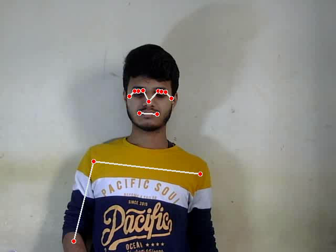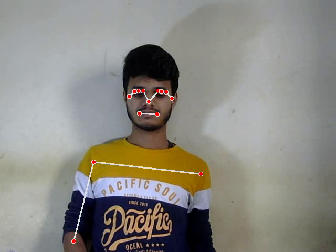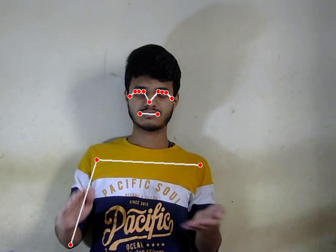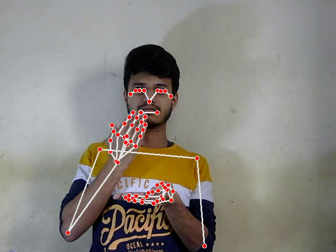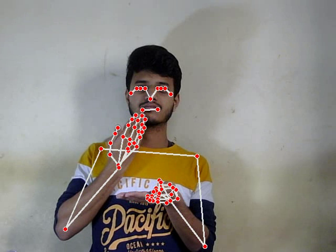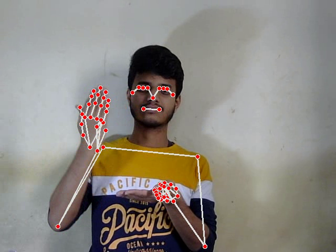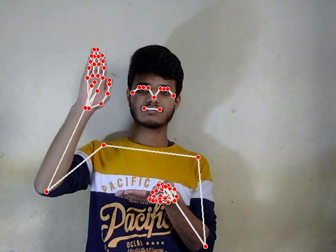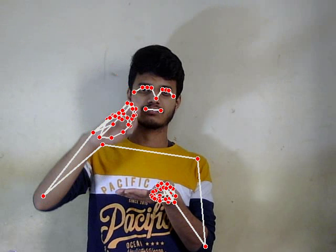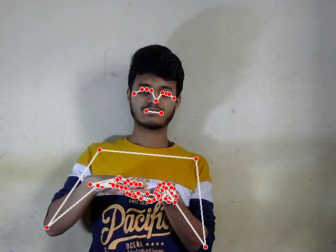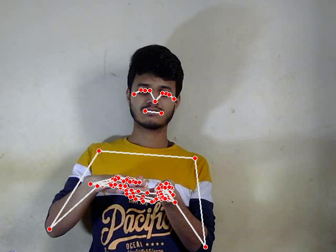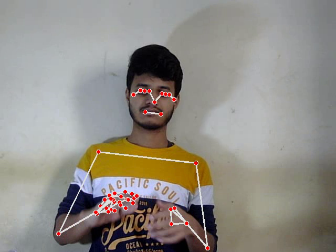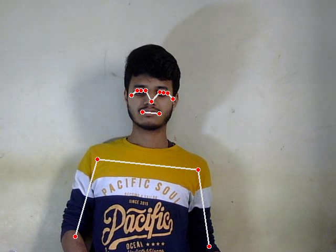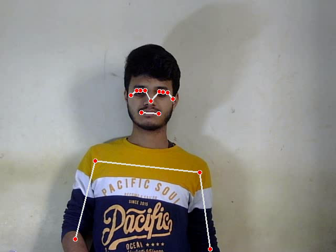bad